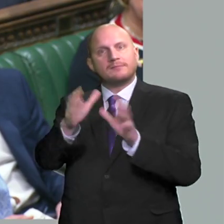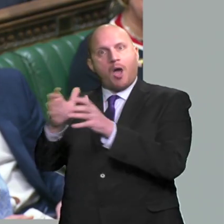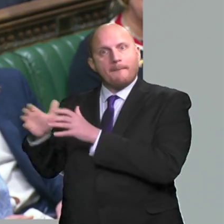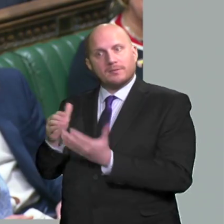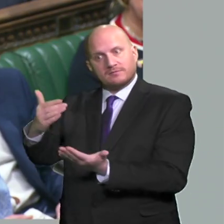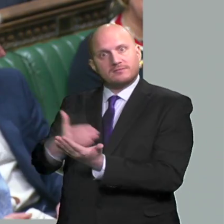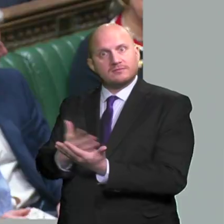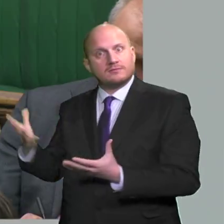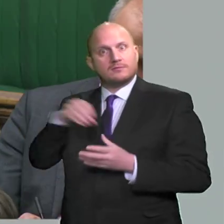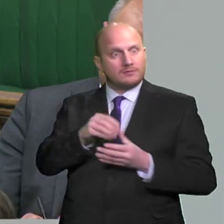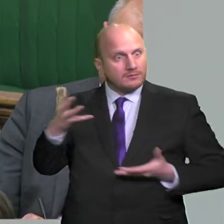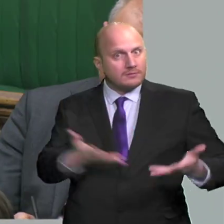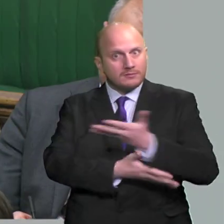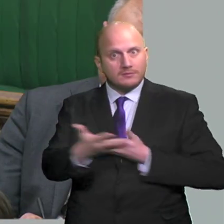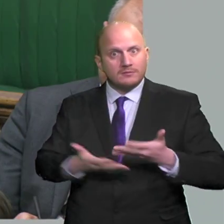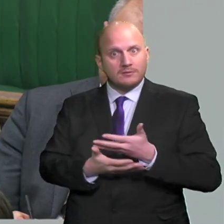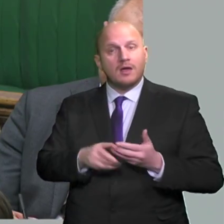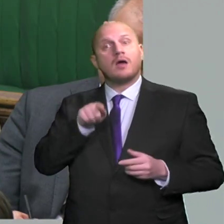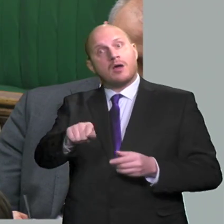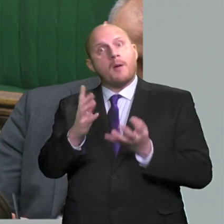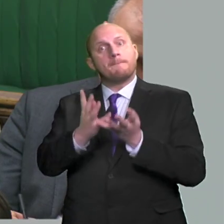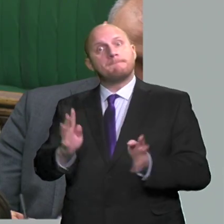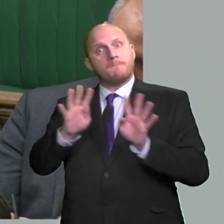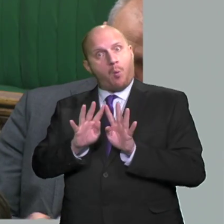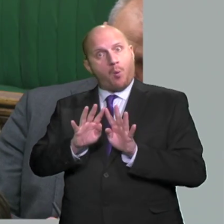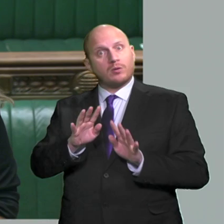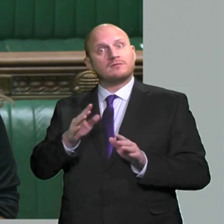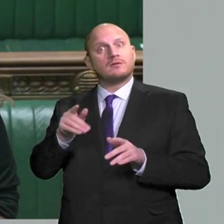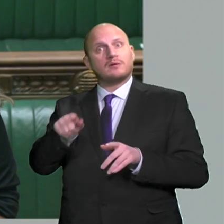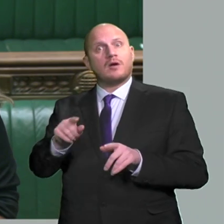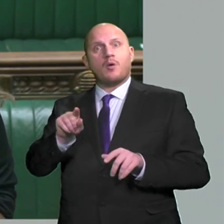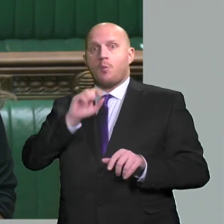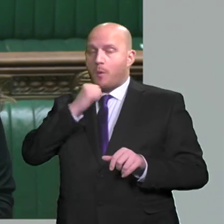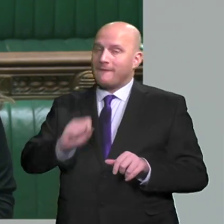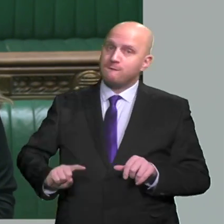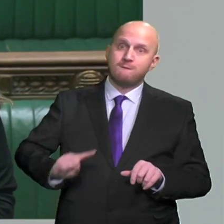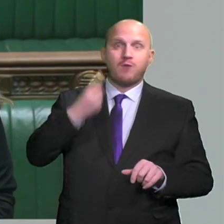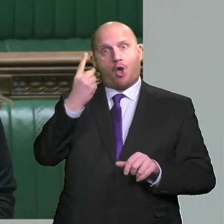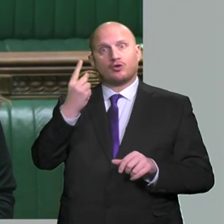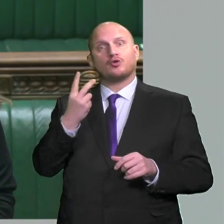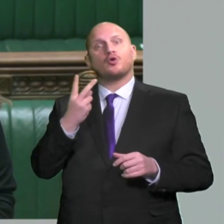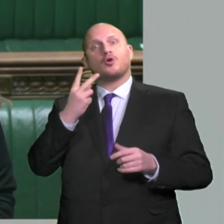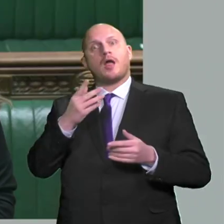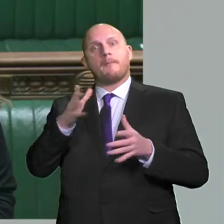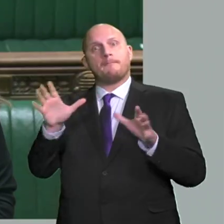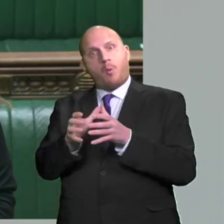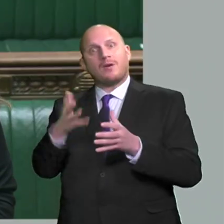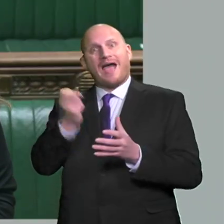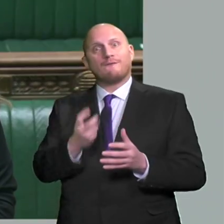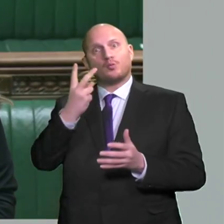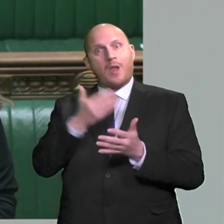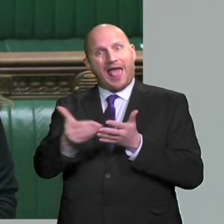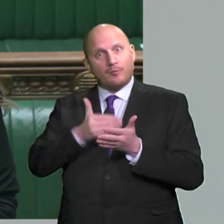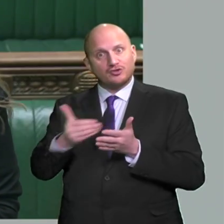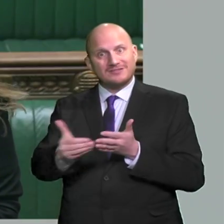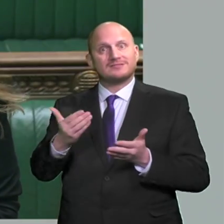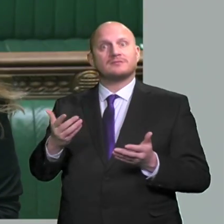The advisory board will be the first dual-language board advising His Majesty’s Government, which demonstrates our commitment to the deaf community.